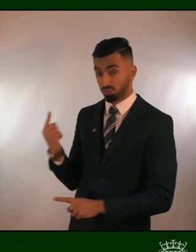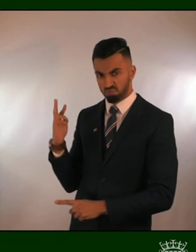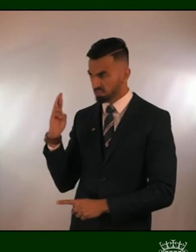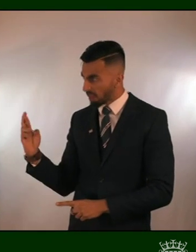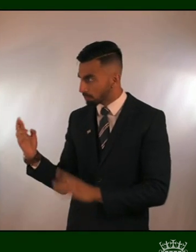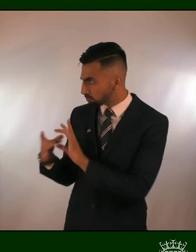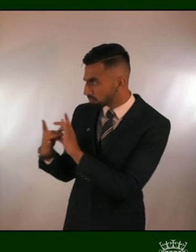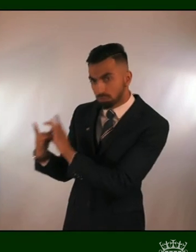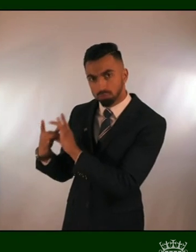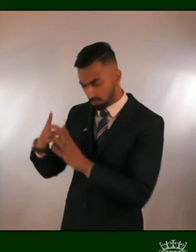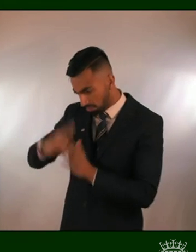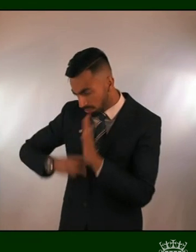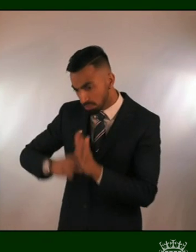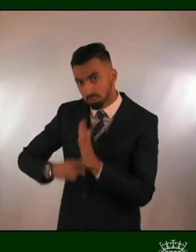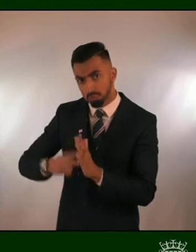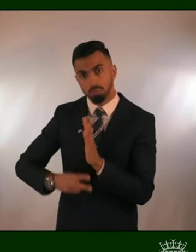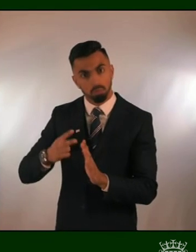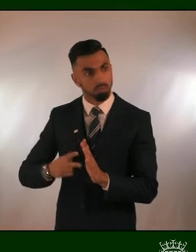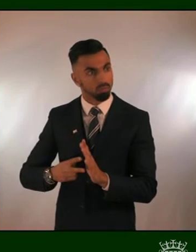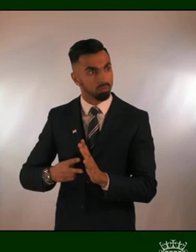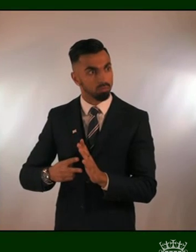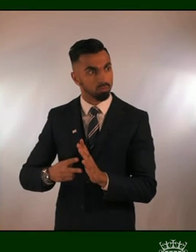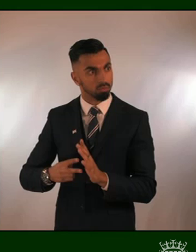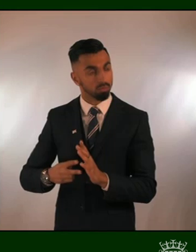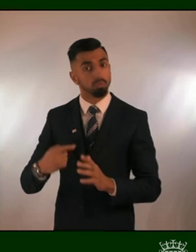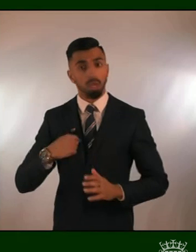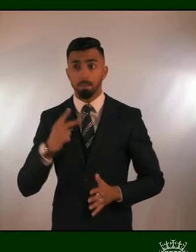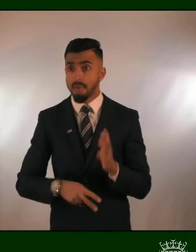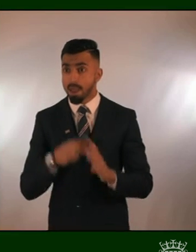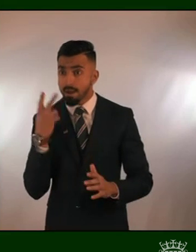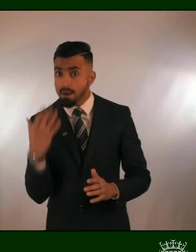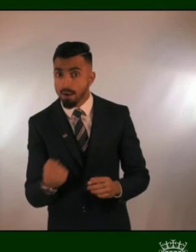Let me now set out our three-point plan.